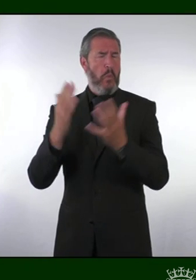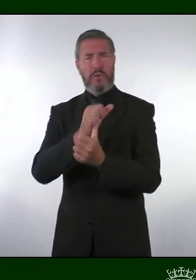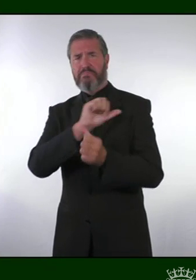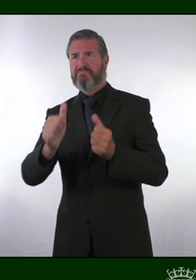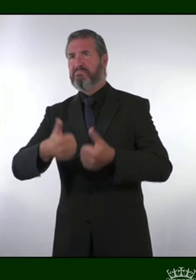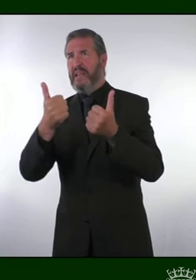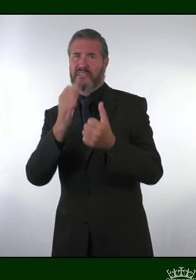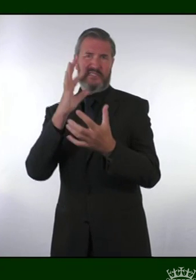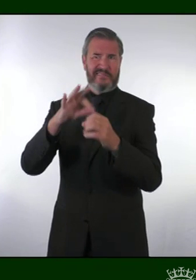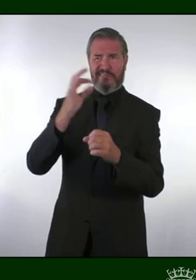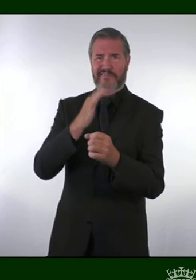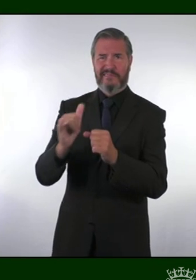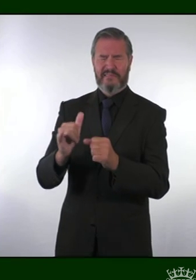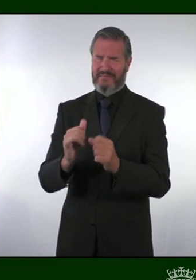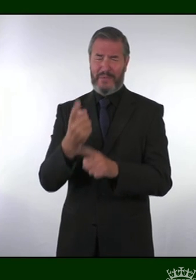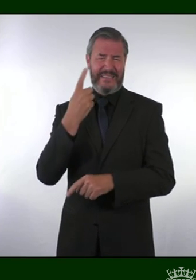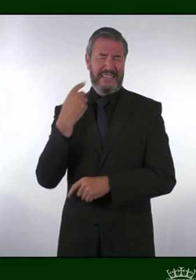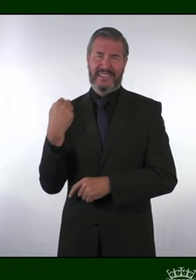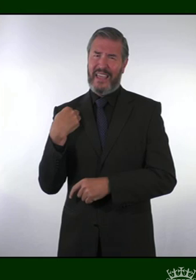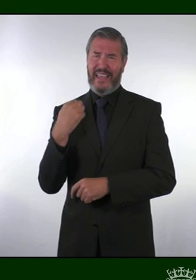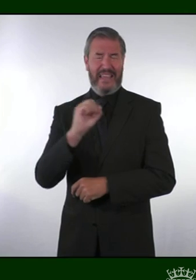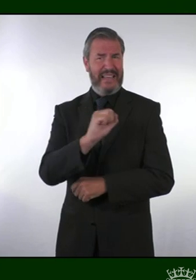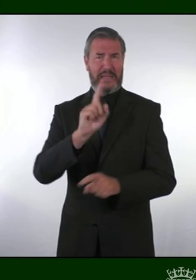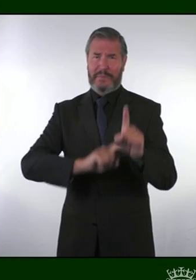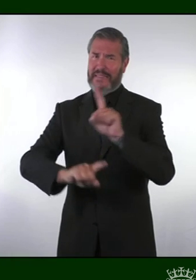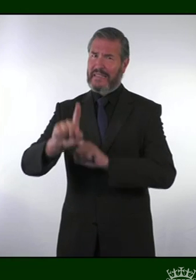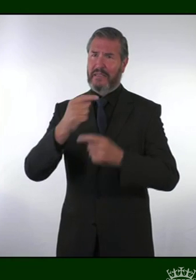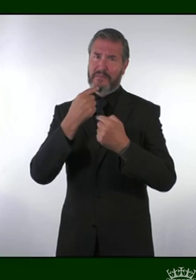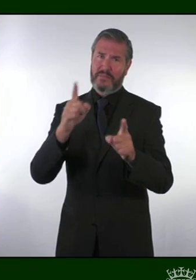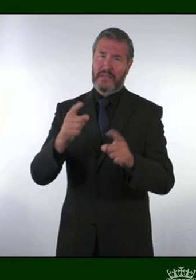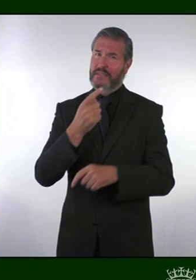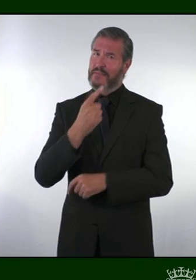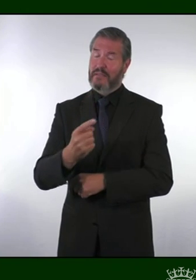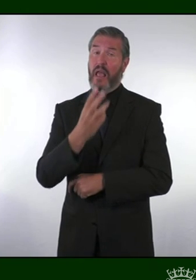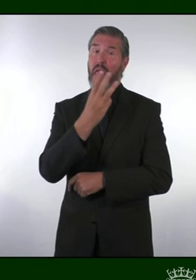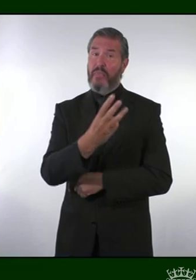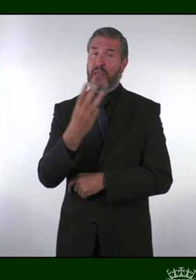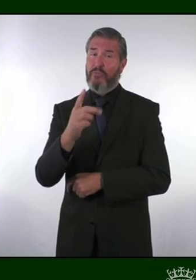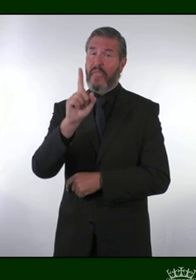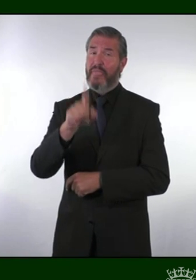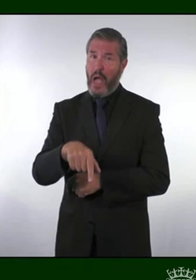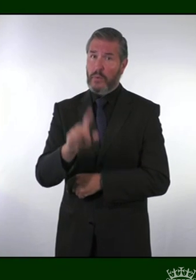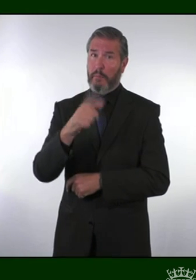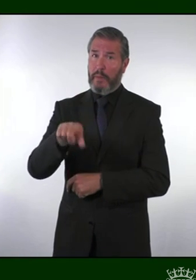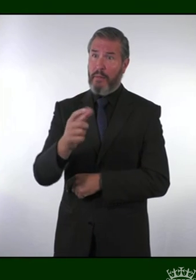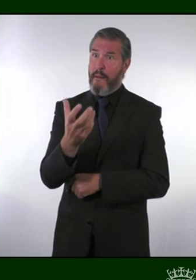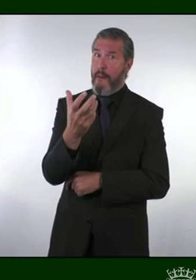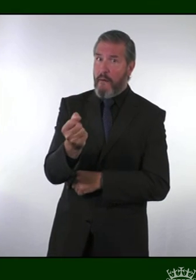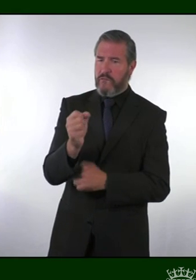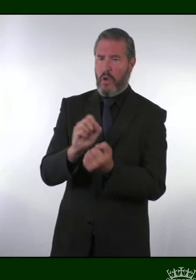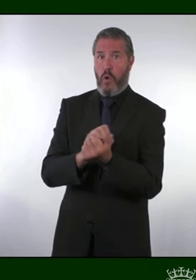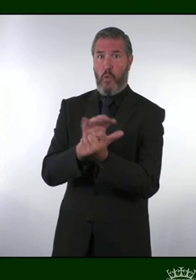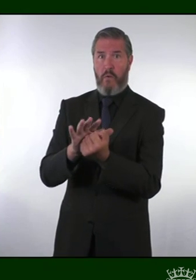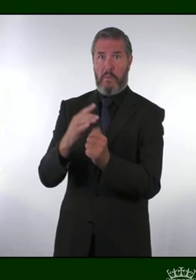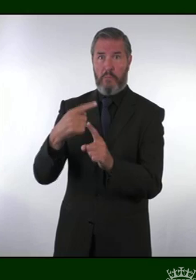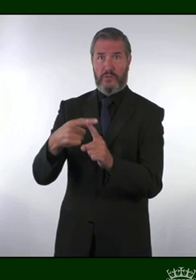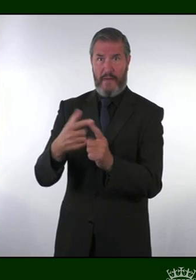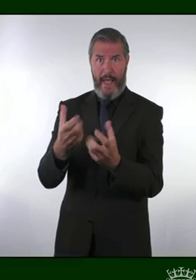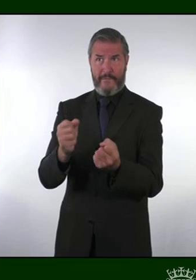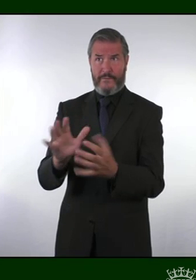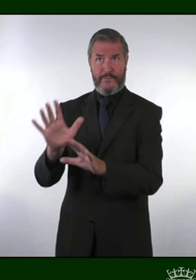The latest figures from yesterday’s press conference hosted by the Prime Minister show that 33,000 people are estimated to have covid-19 in England.